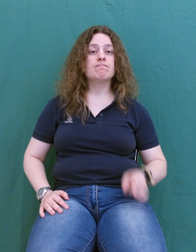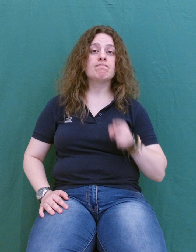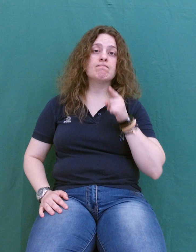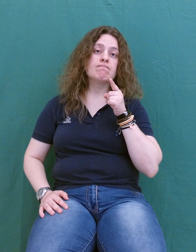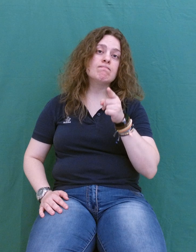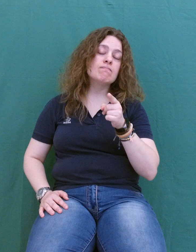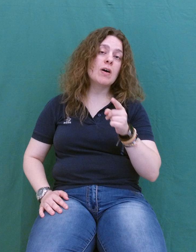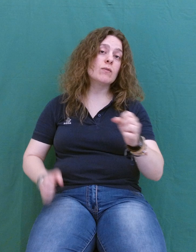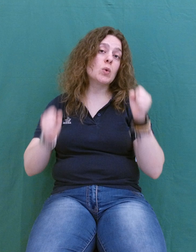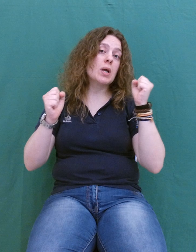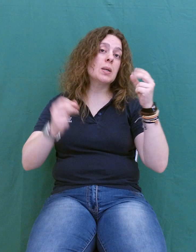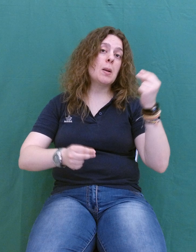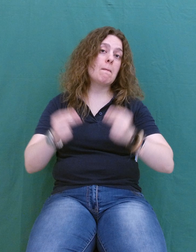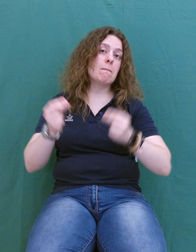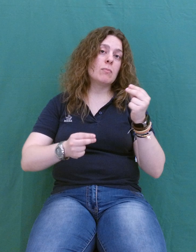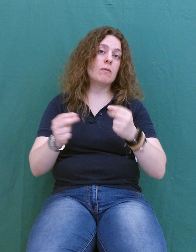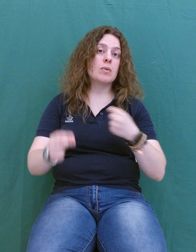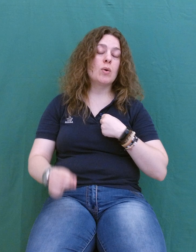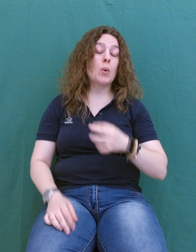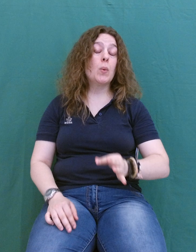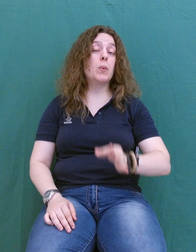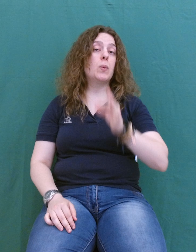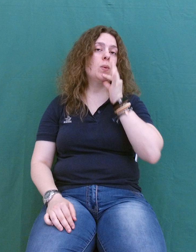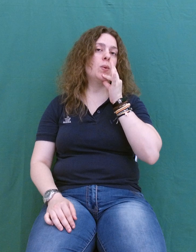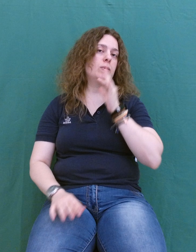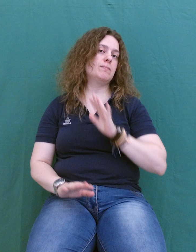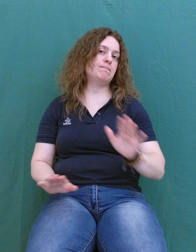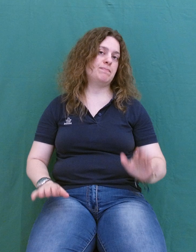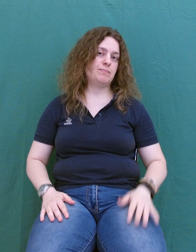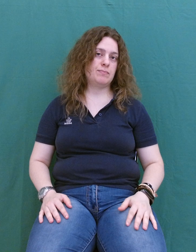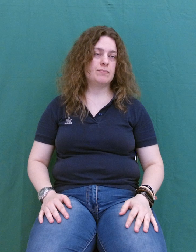ΑΥΤΑ ΥΓΕΙΑ ΠΡΟΒΛΗΜΑ ΕΓΩ ΦΟΒΑΜΑΙ ΠΟΛΥ